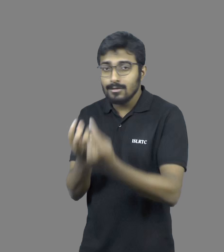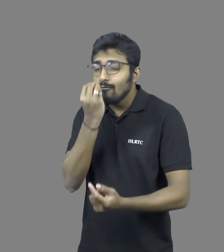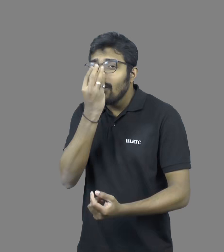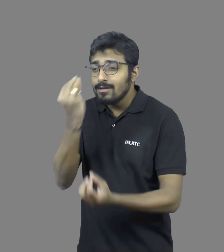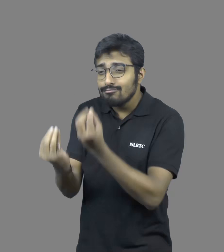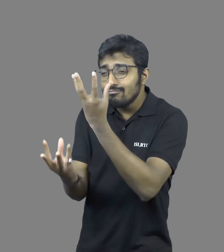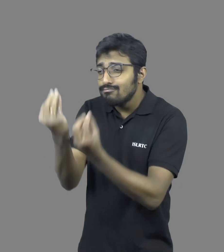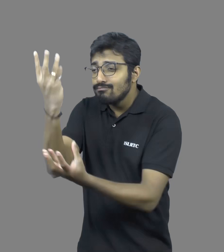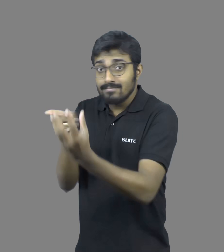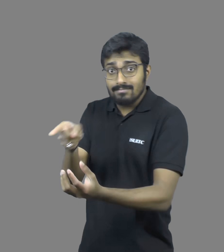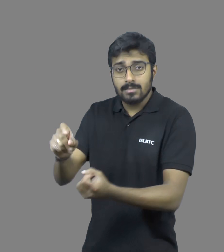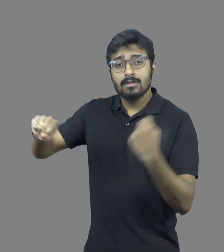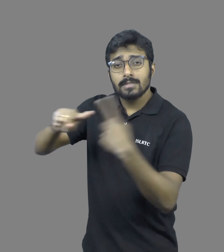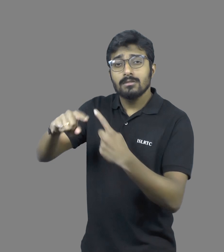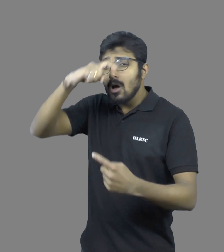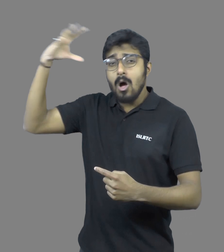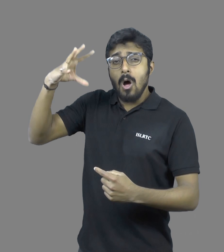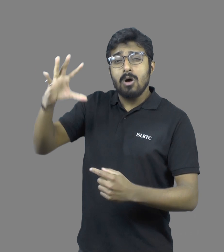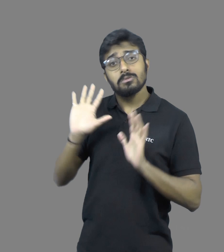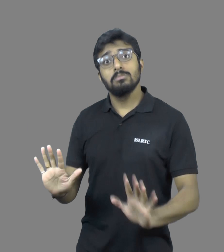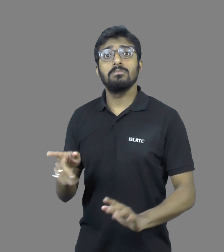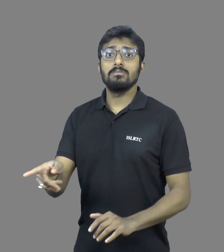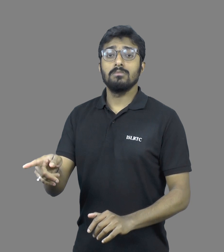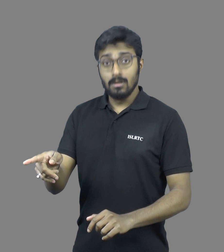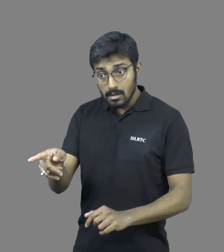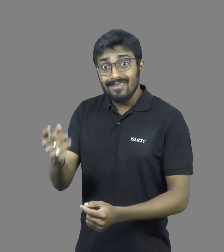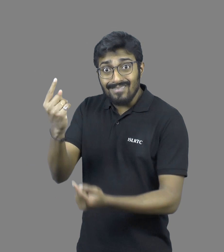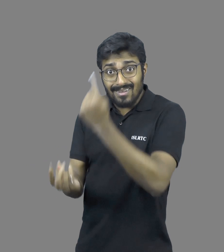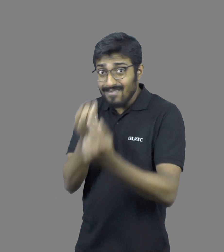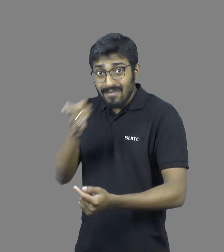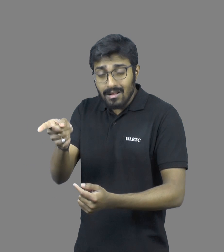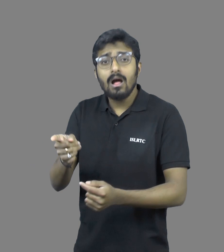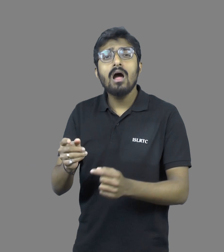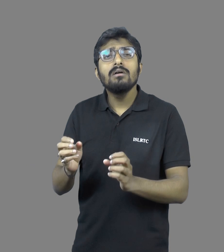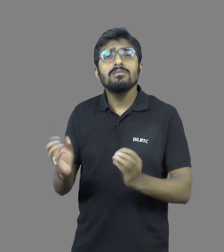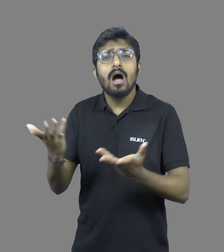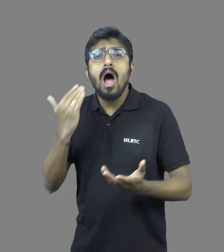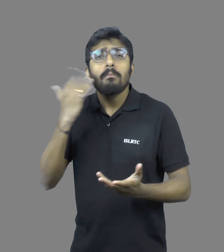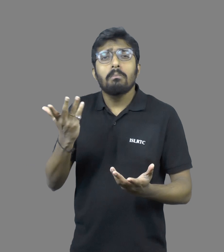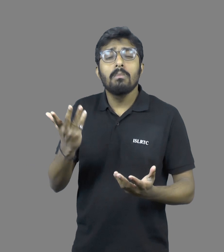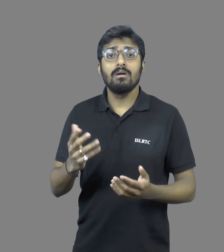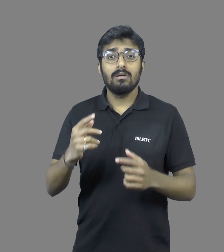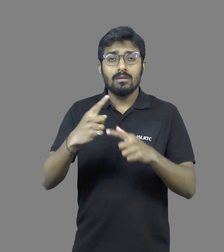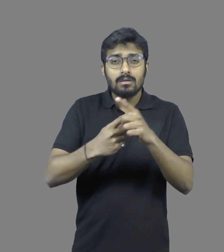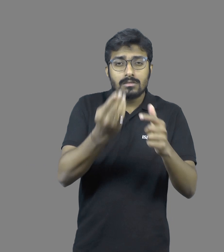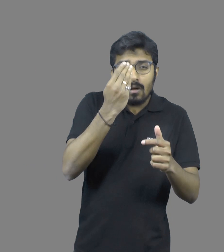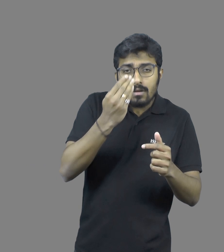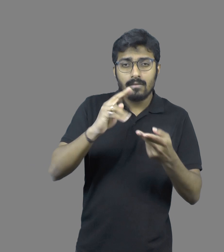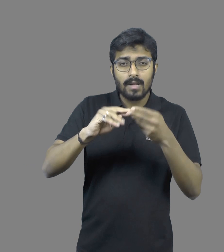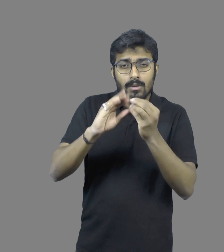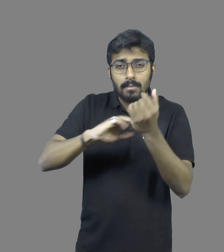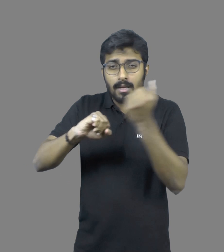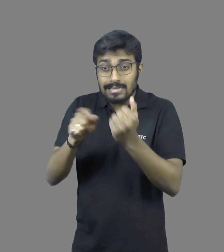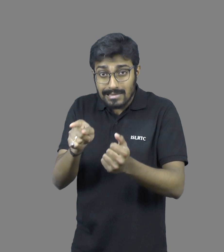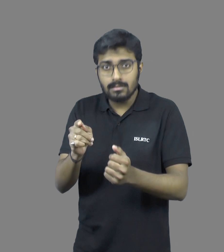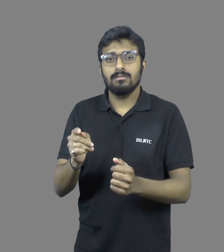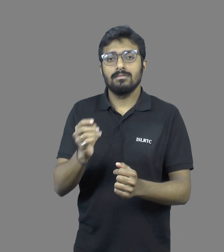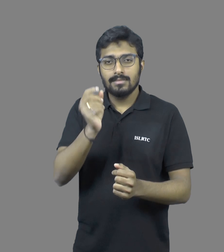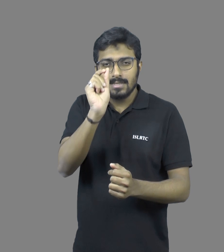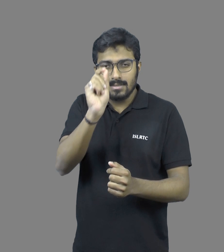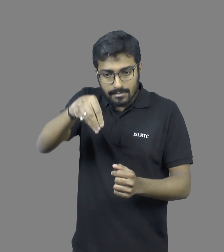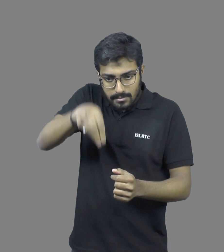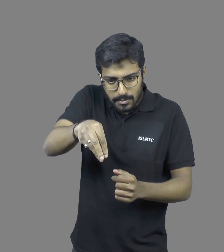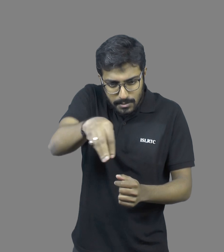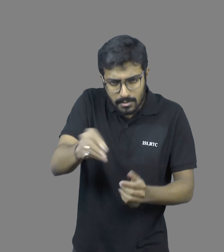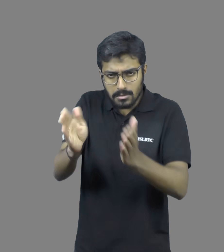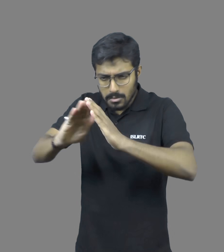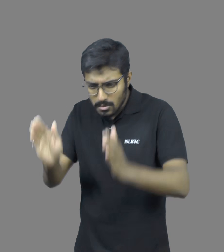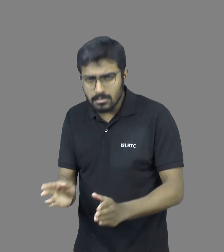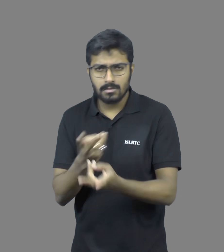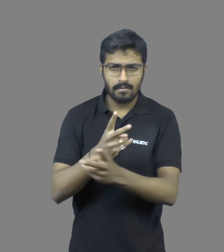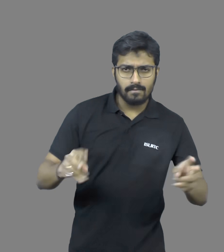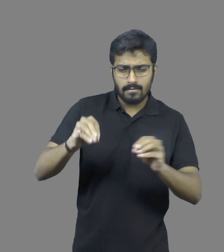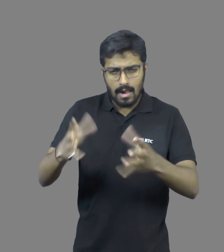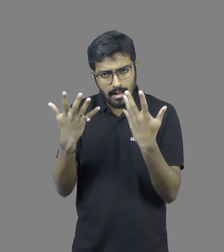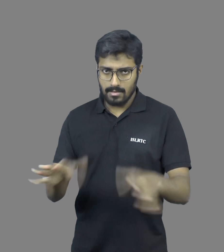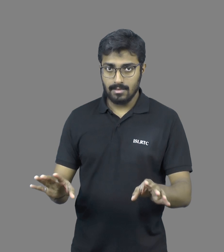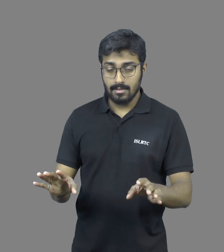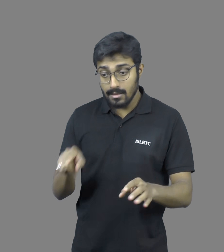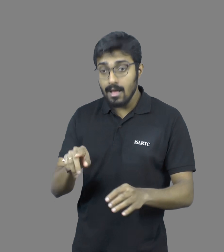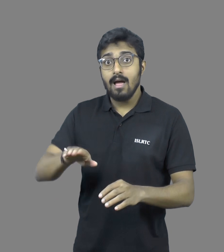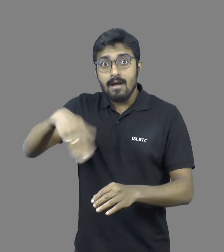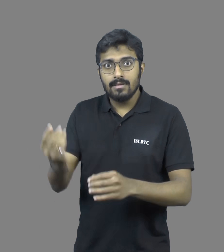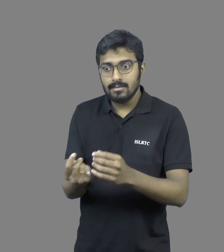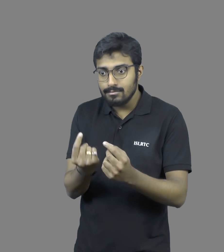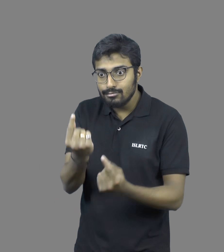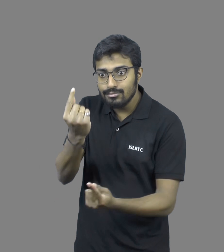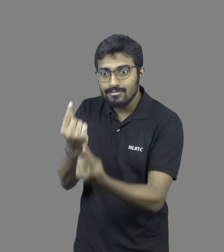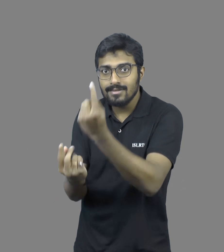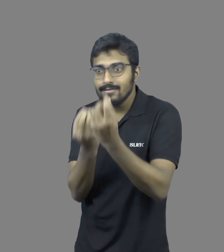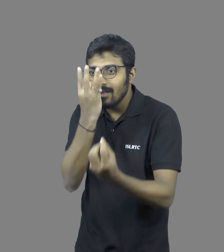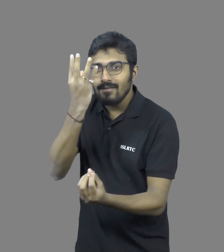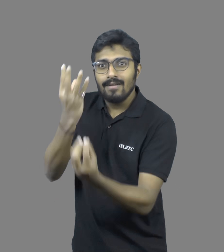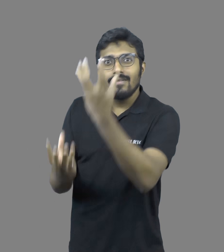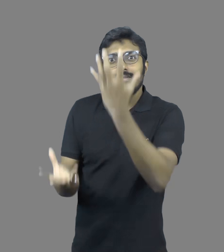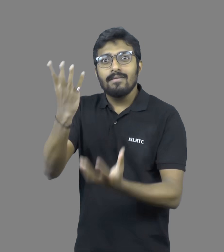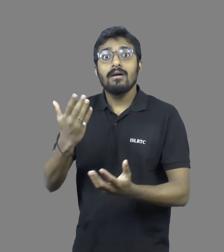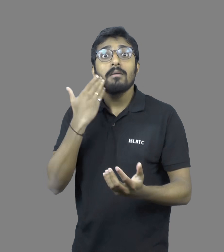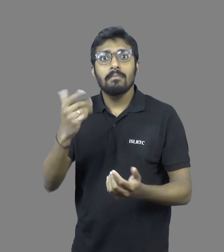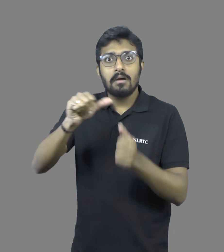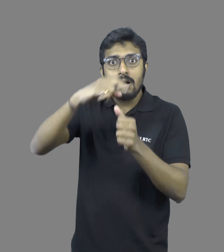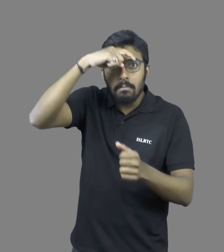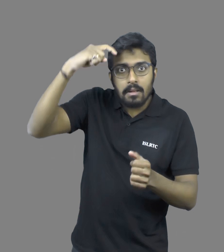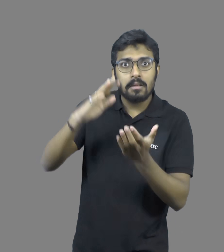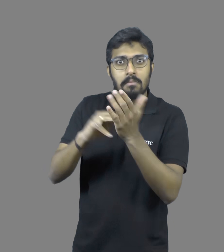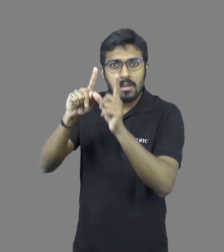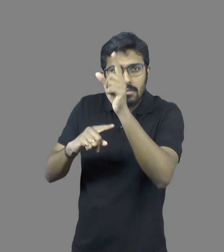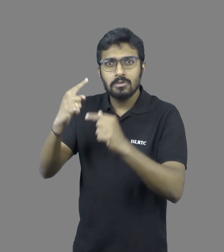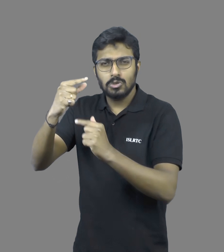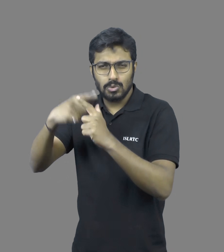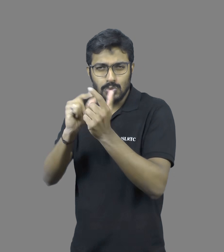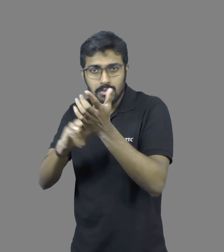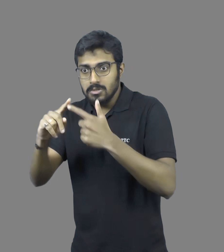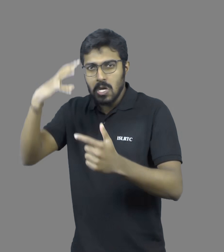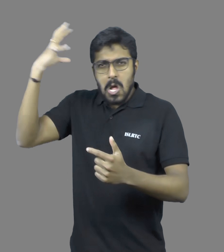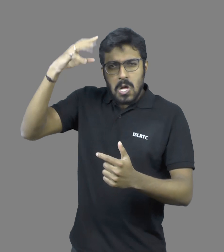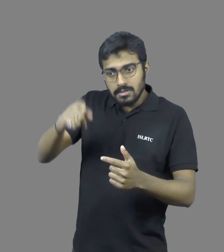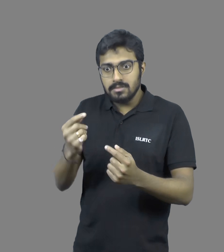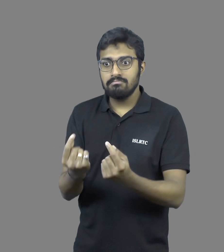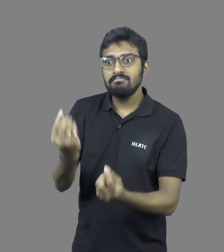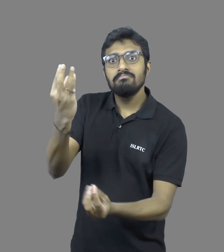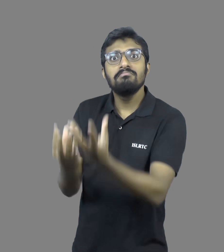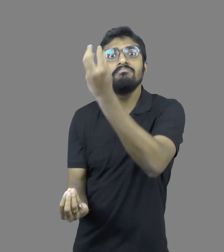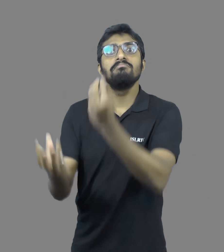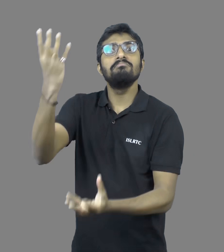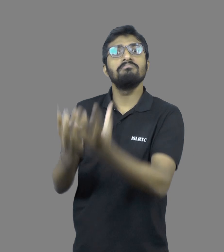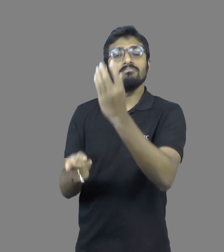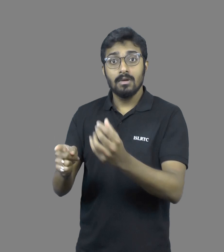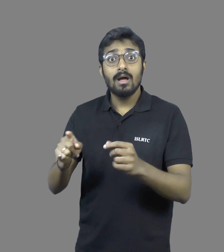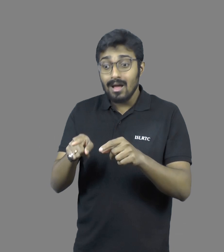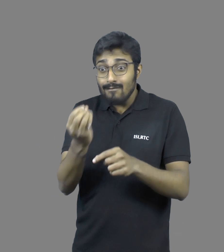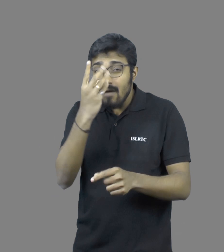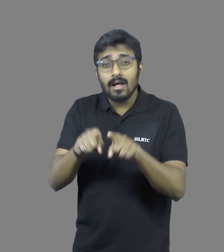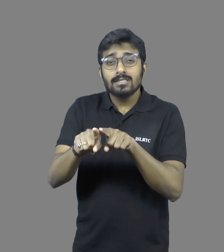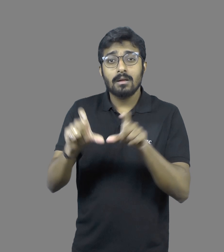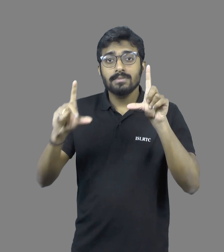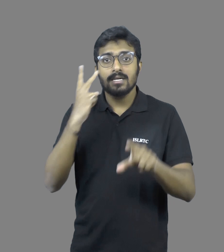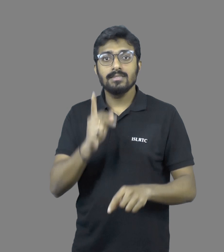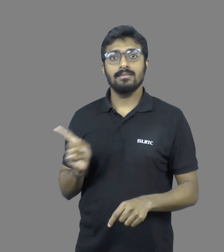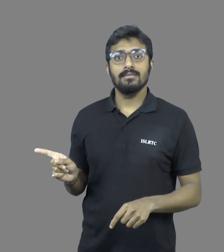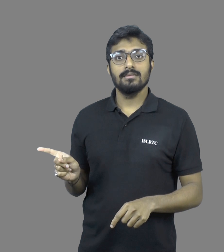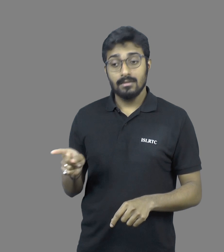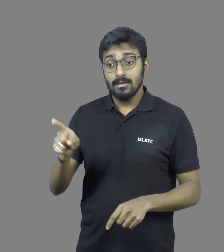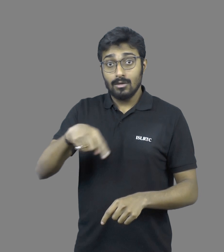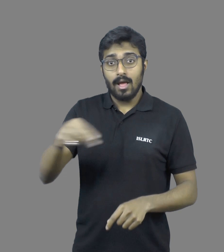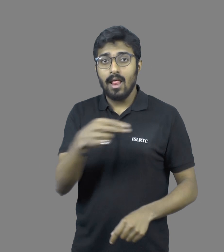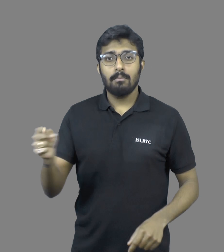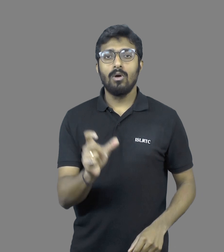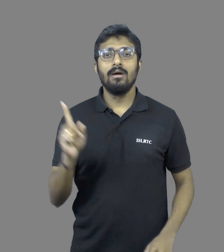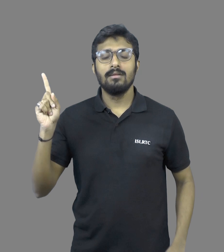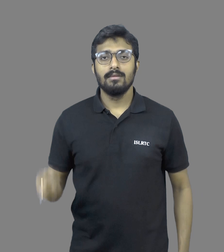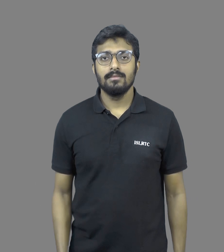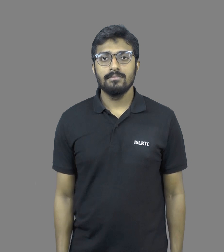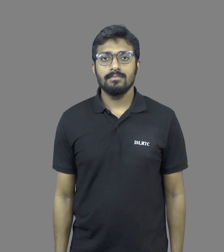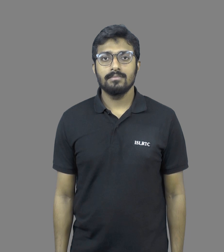Summer Season Annuals